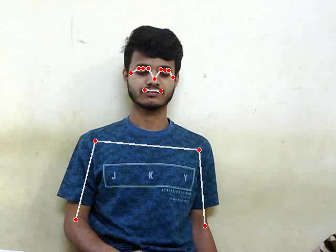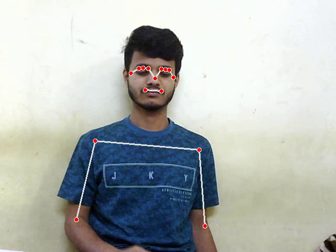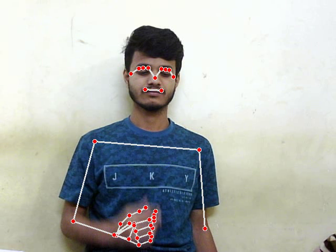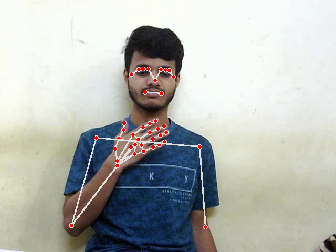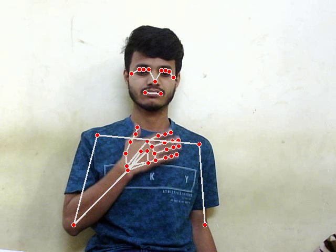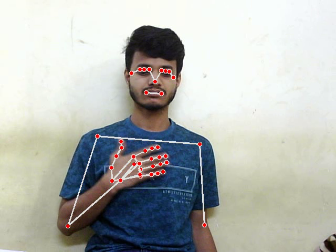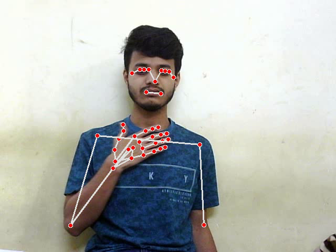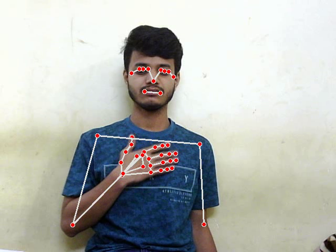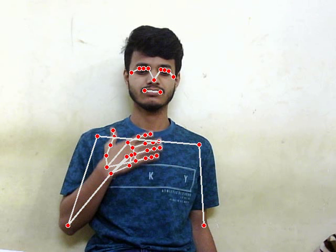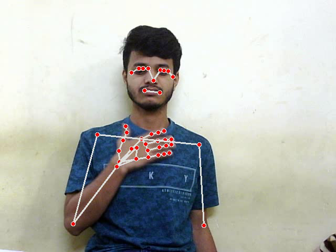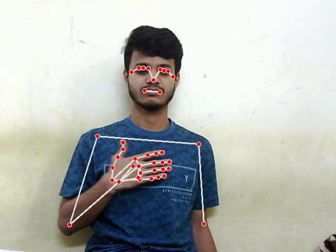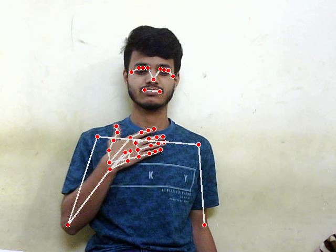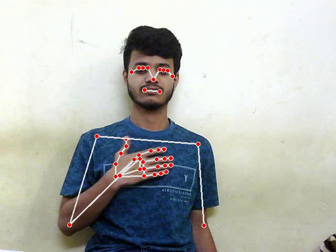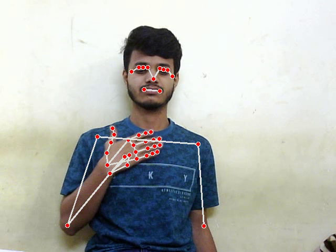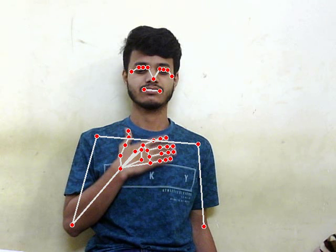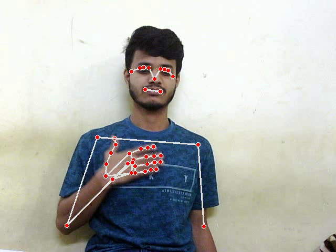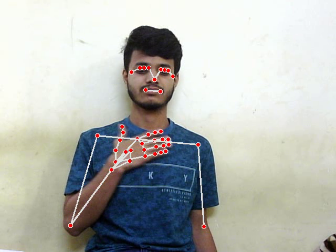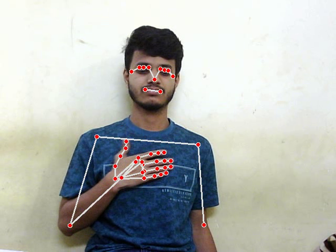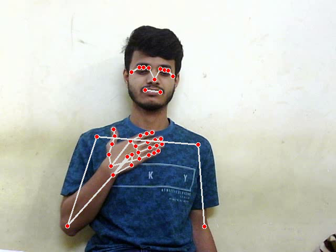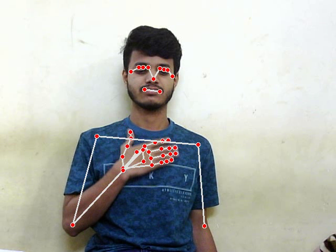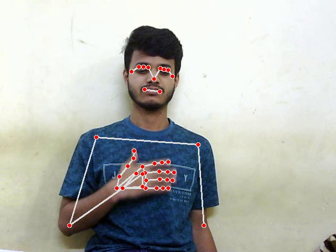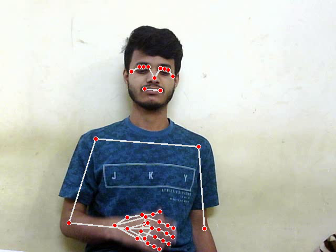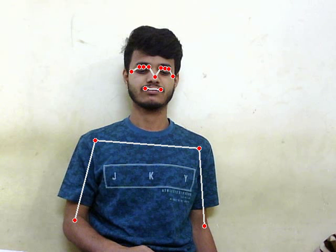please